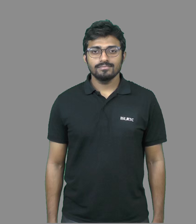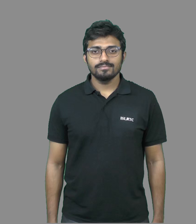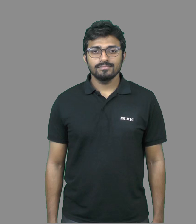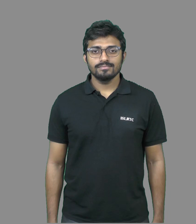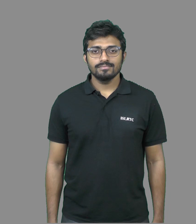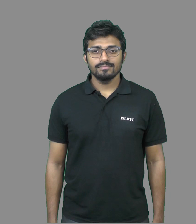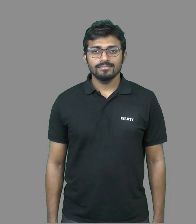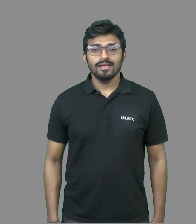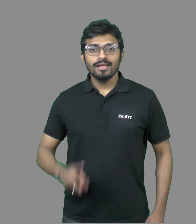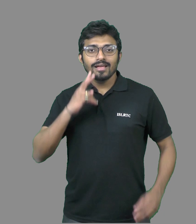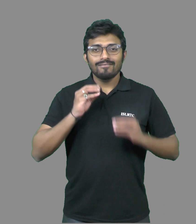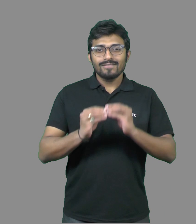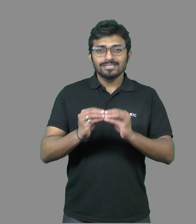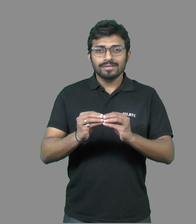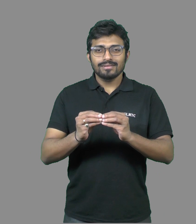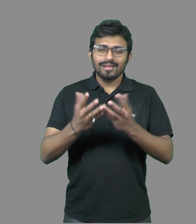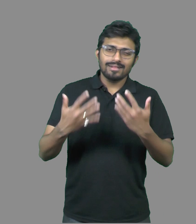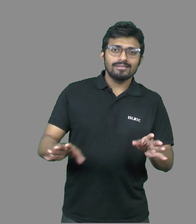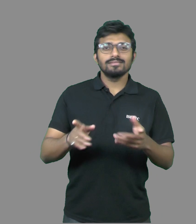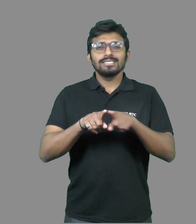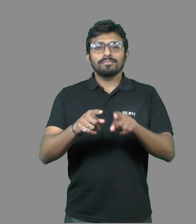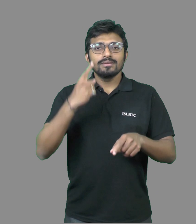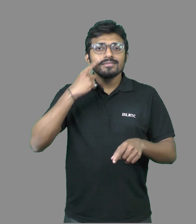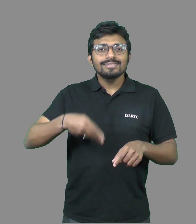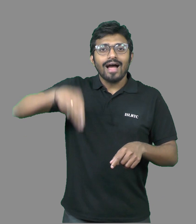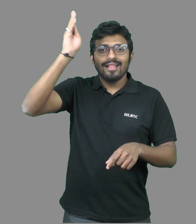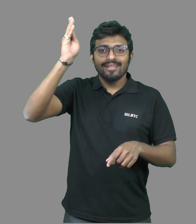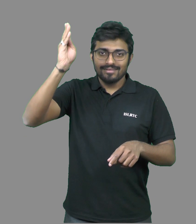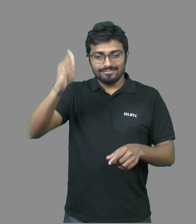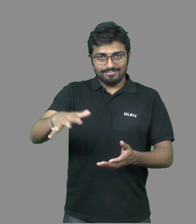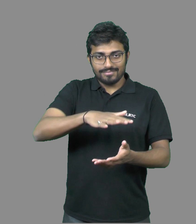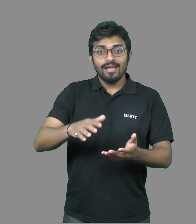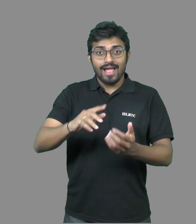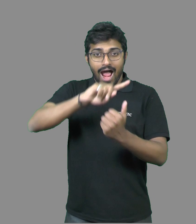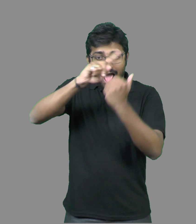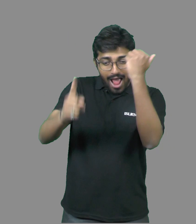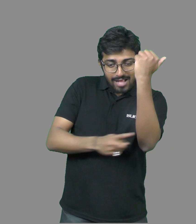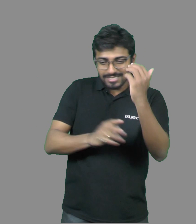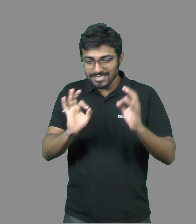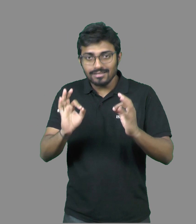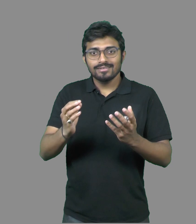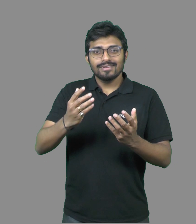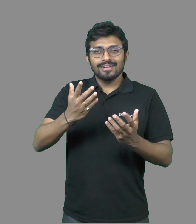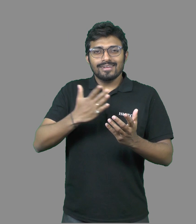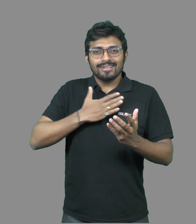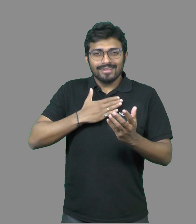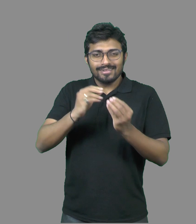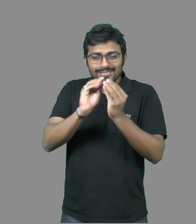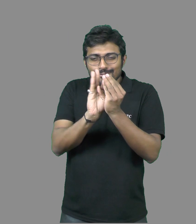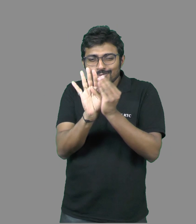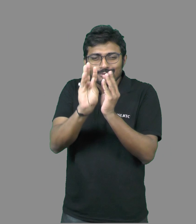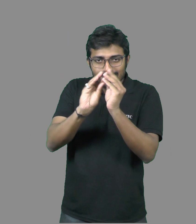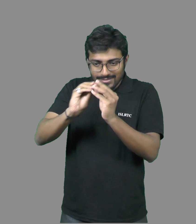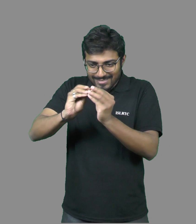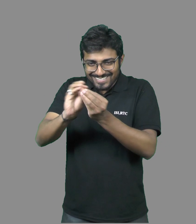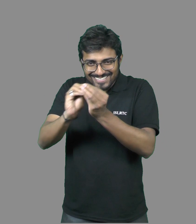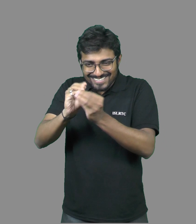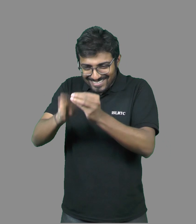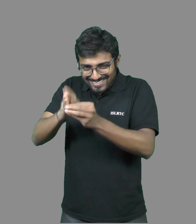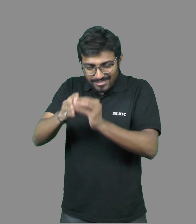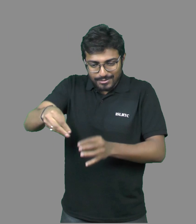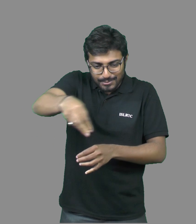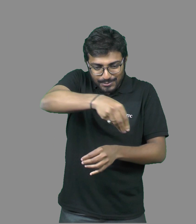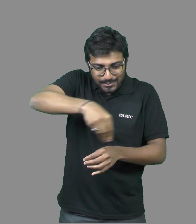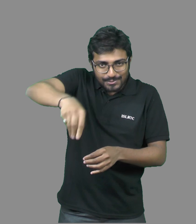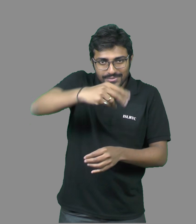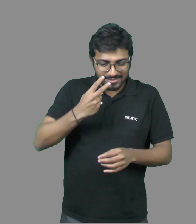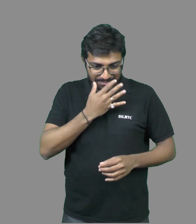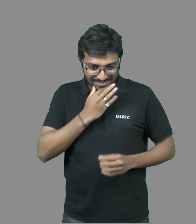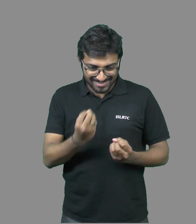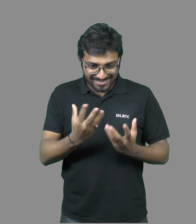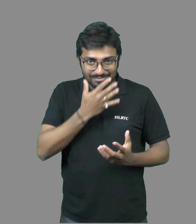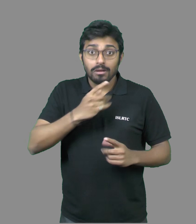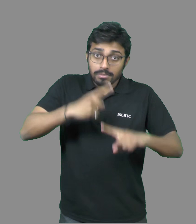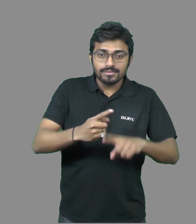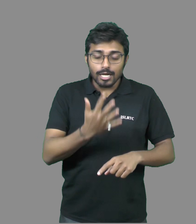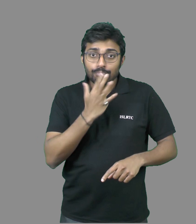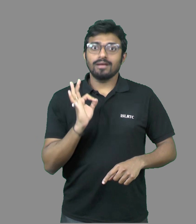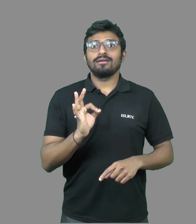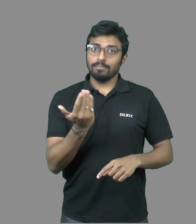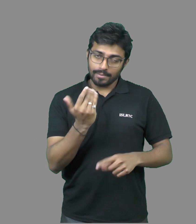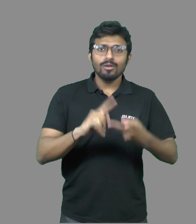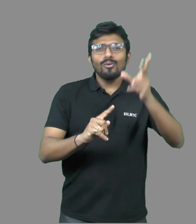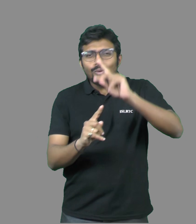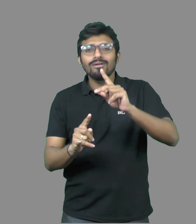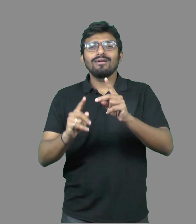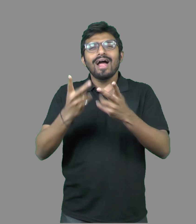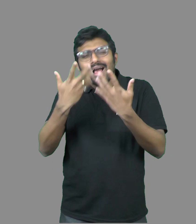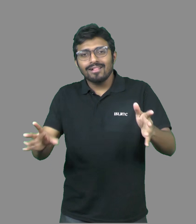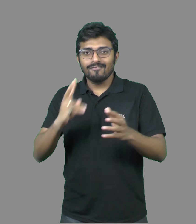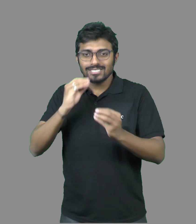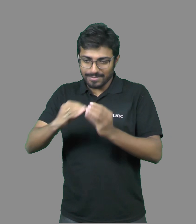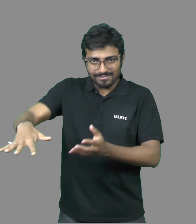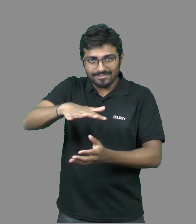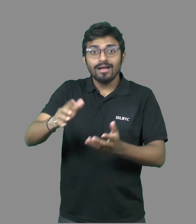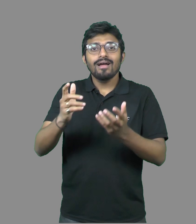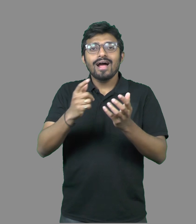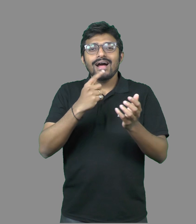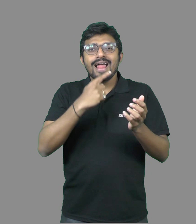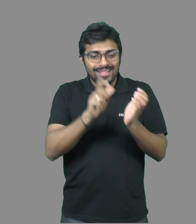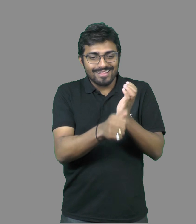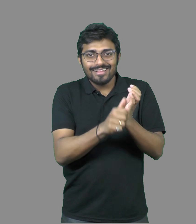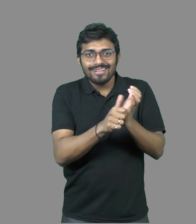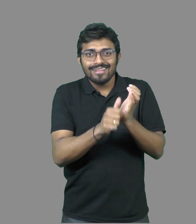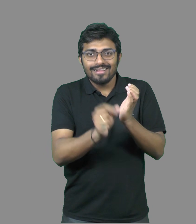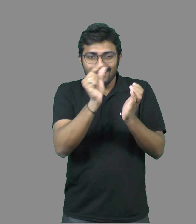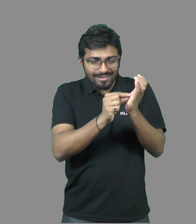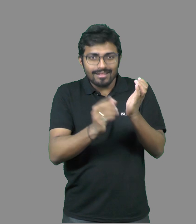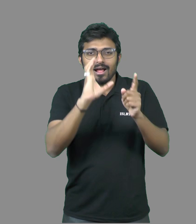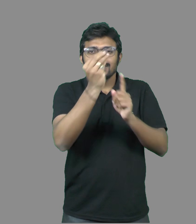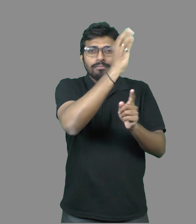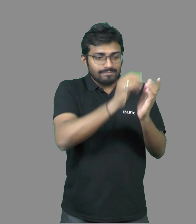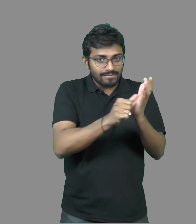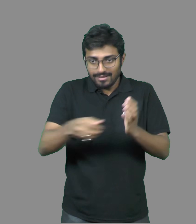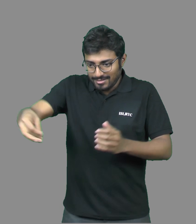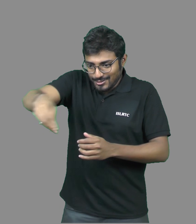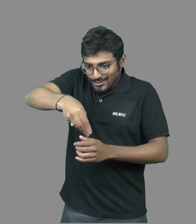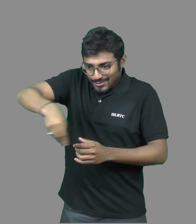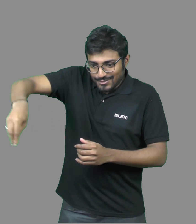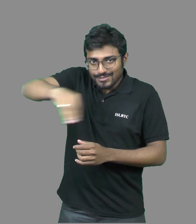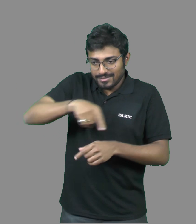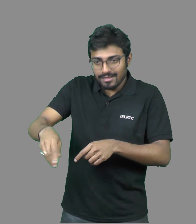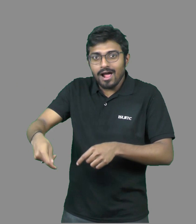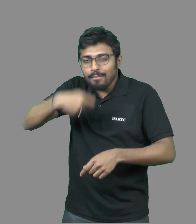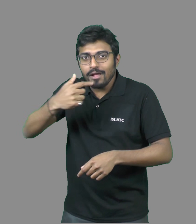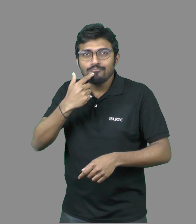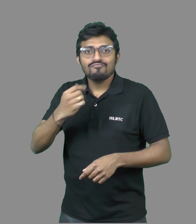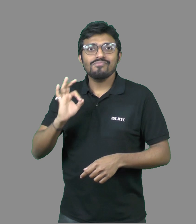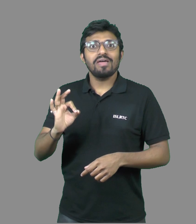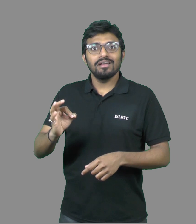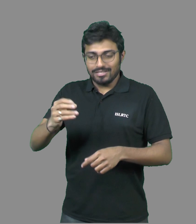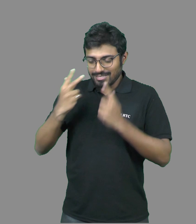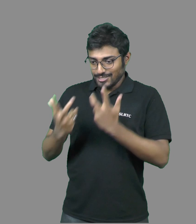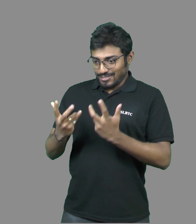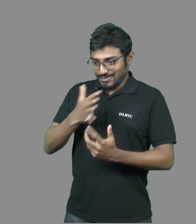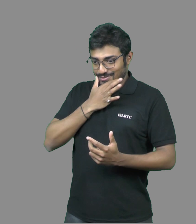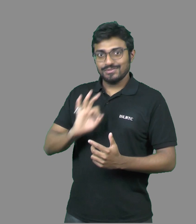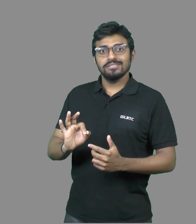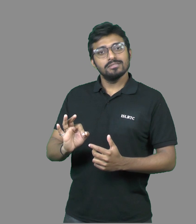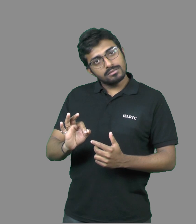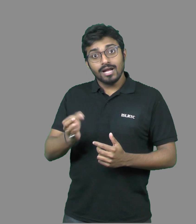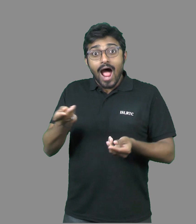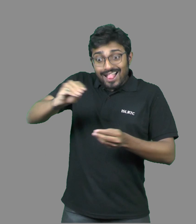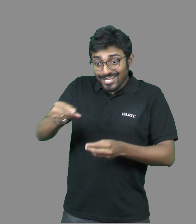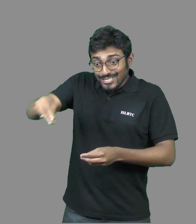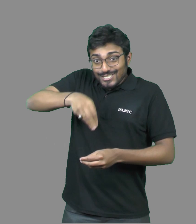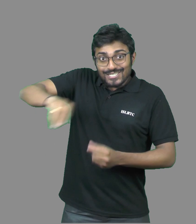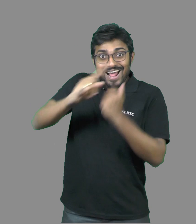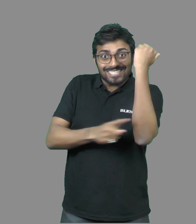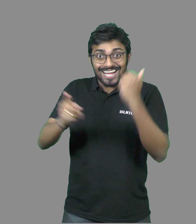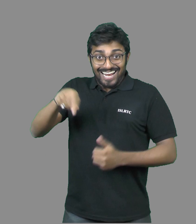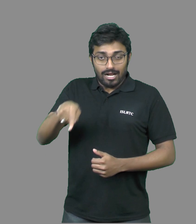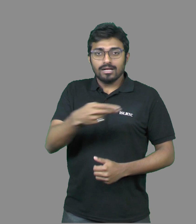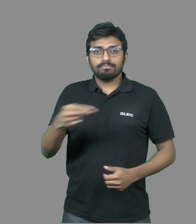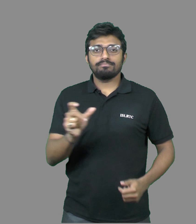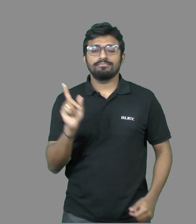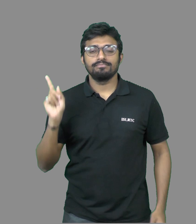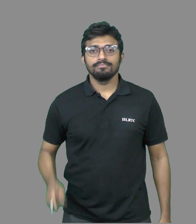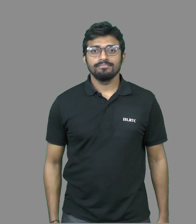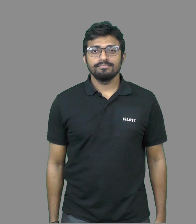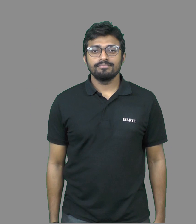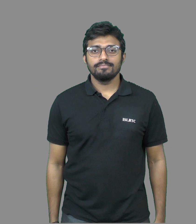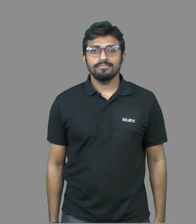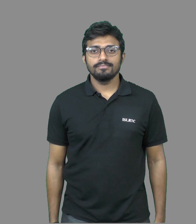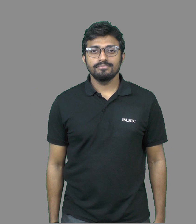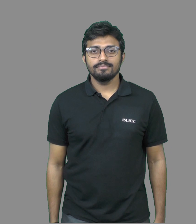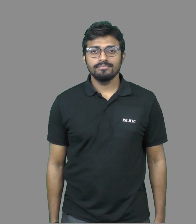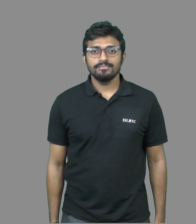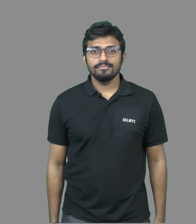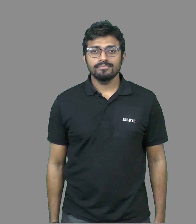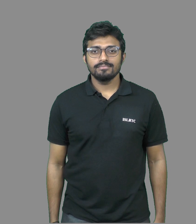Garnish